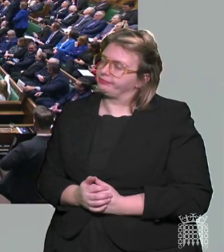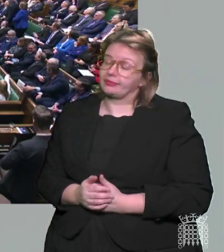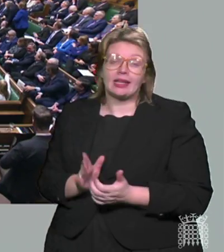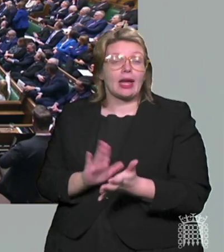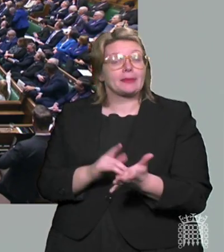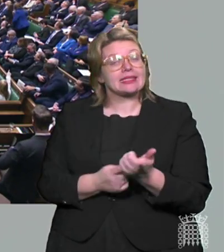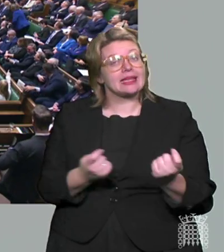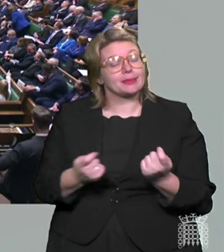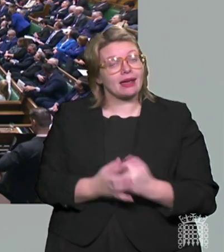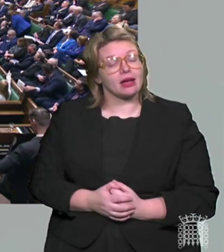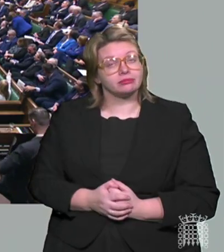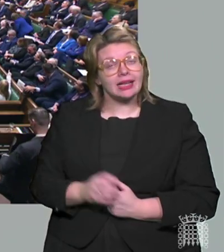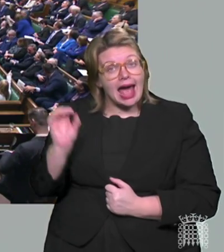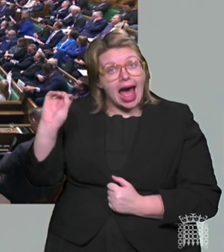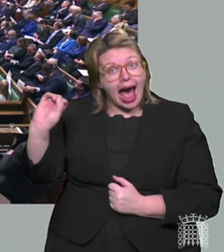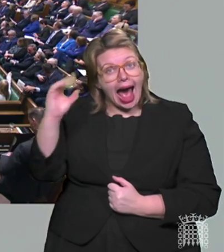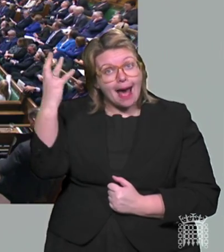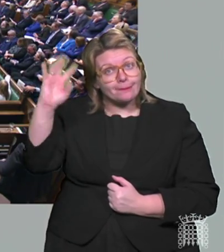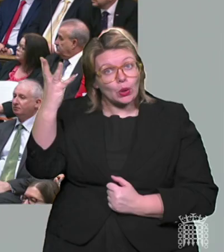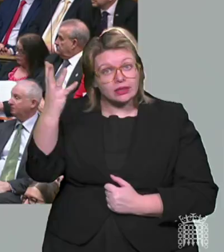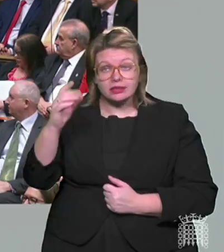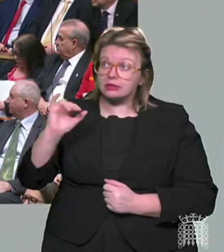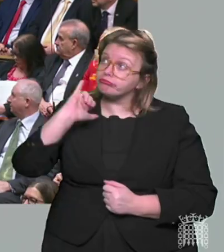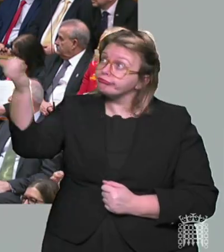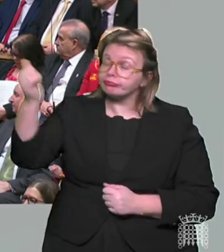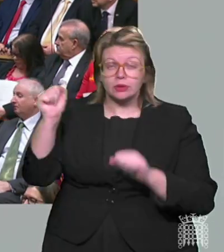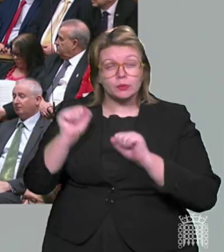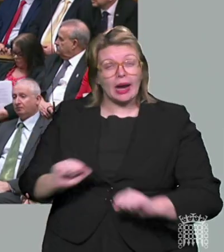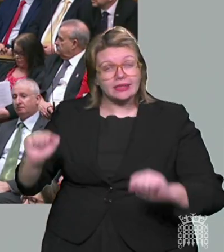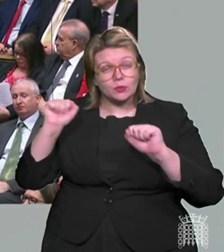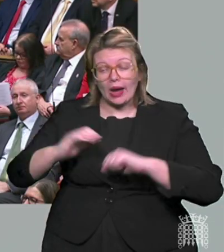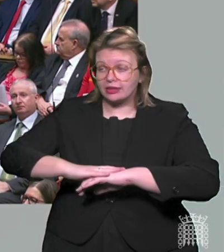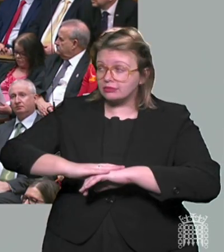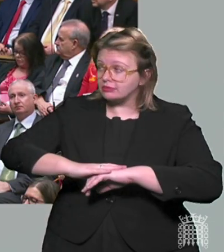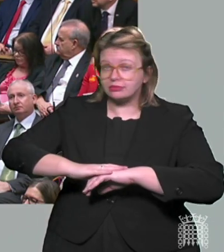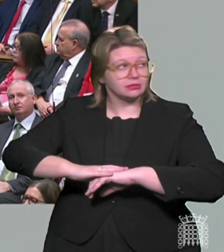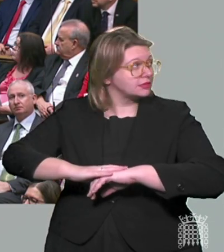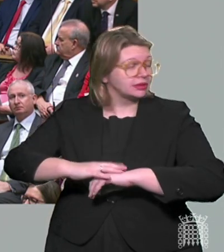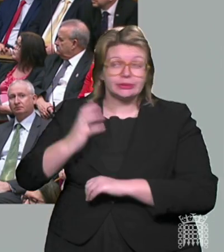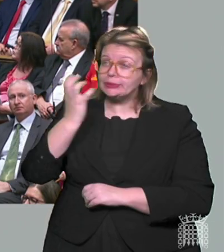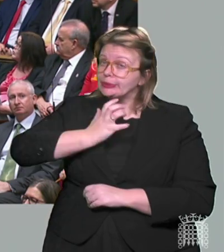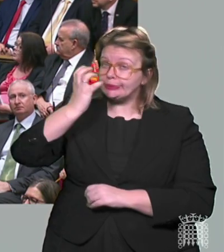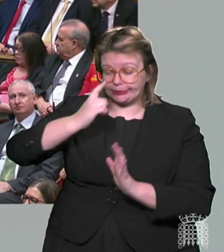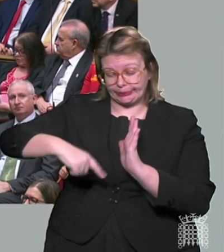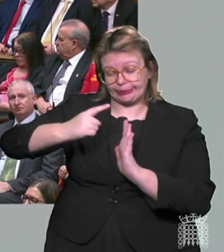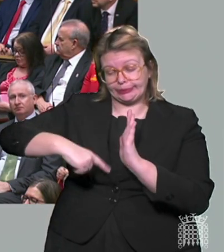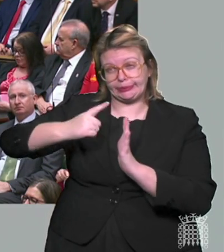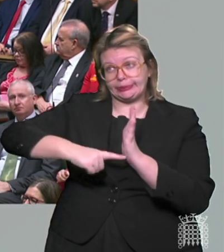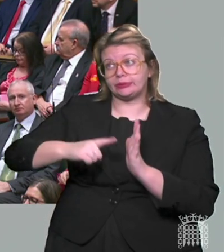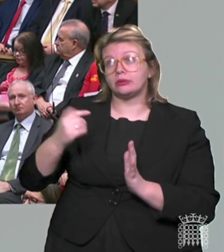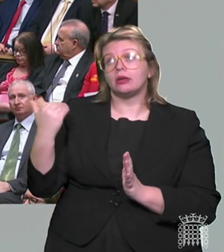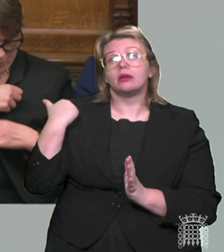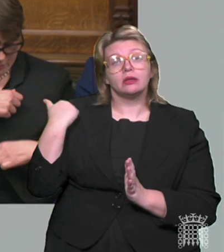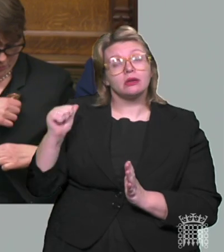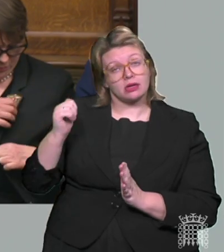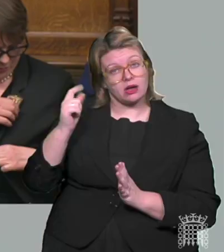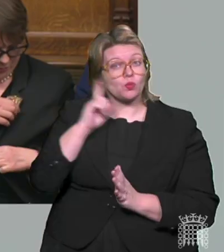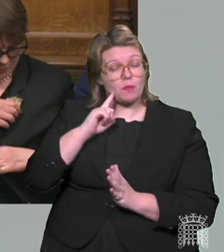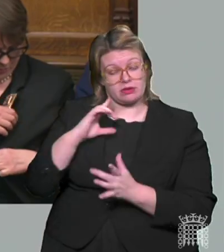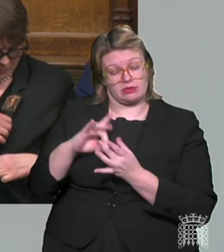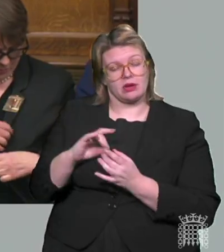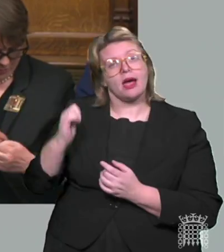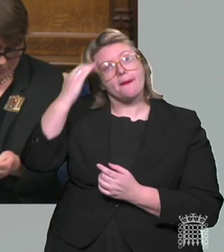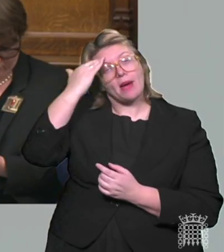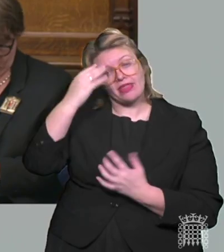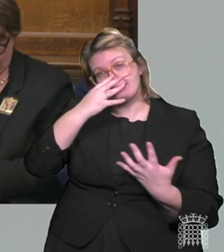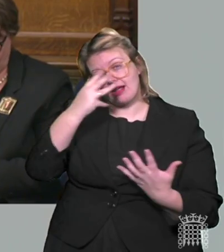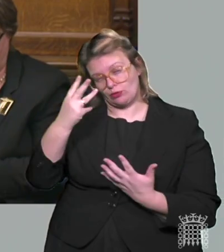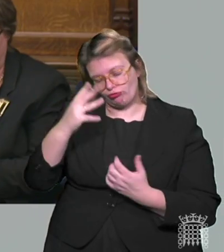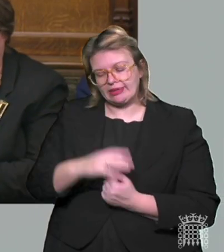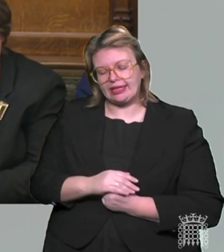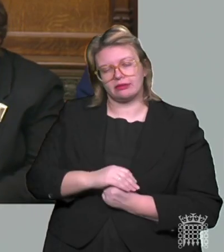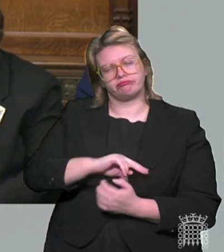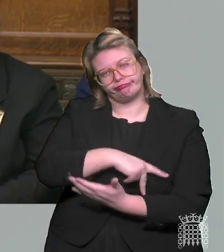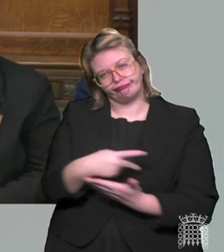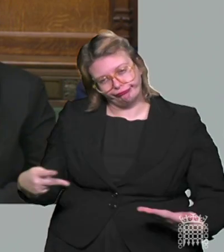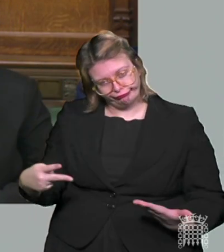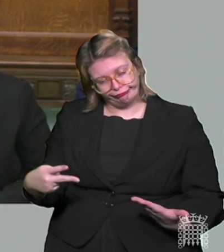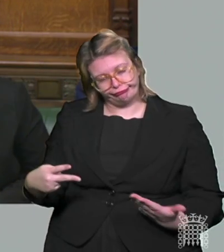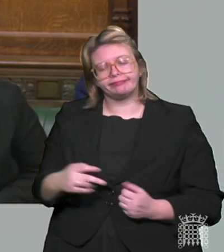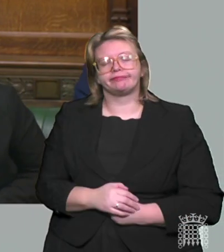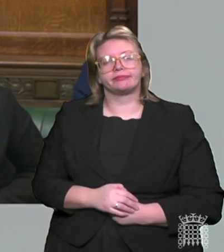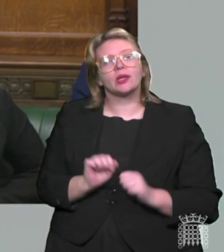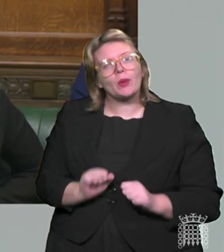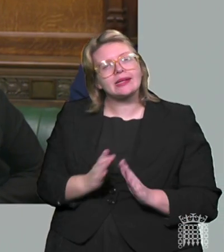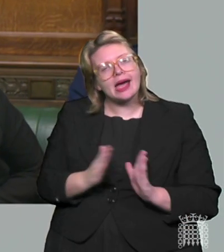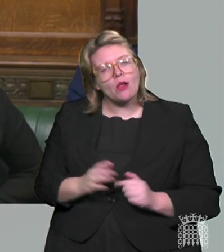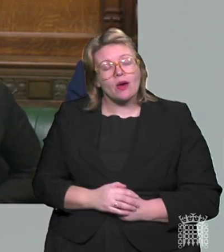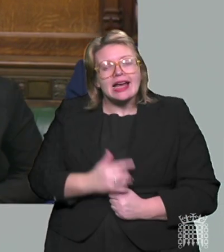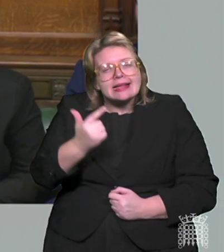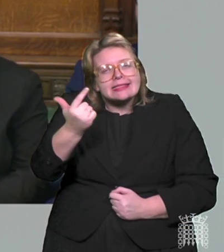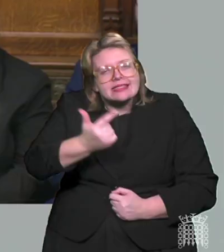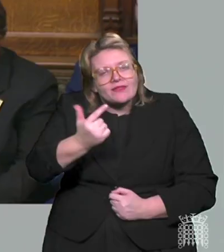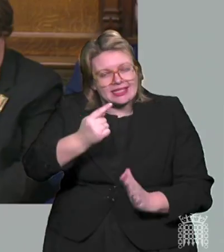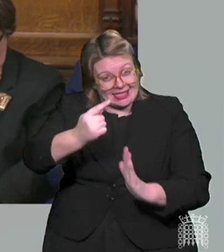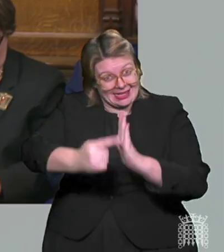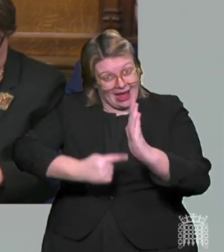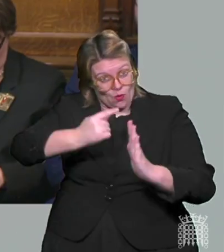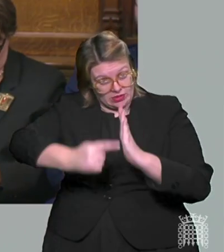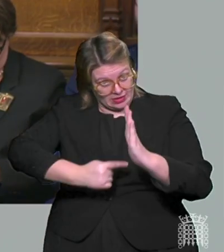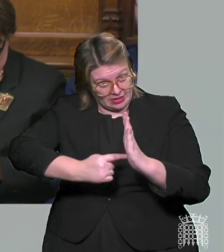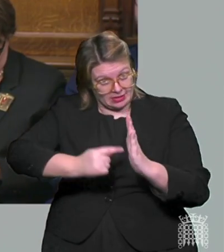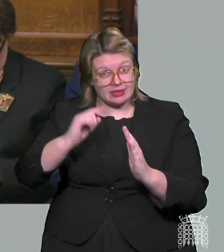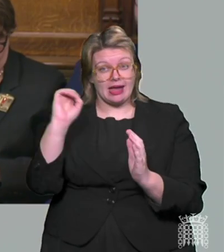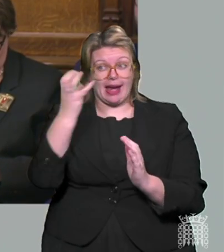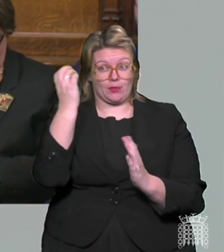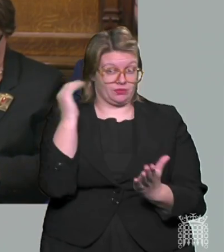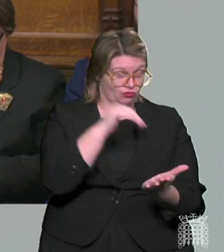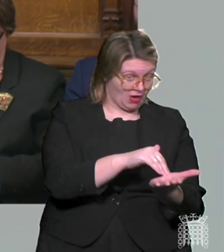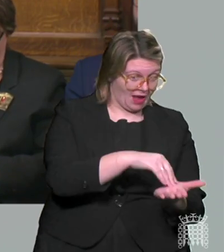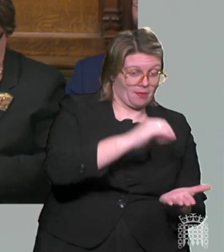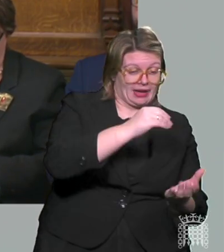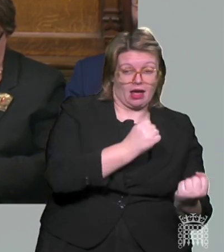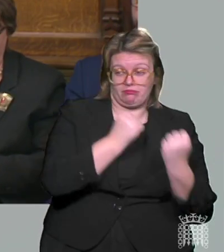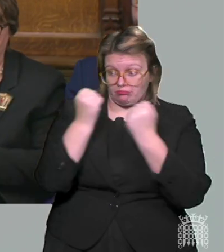Ambulance waiting times are out of control. My constituent contacted me regarding her 93-year-old mother, who lay collapsed on the ground at home for 17 hours and then queued for 13 hours to get into the hospital.